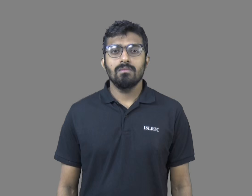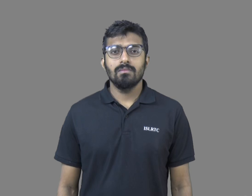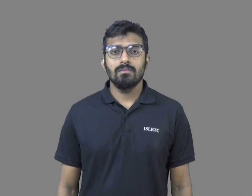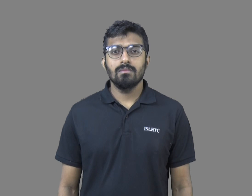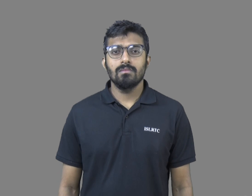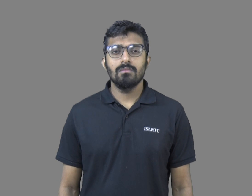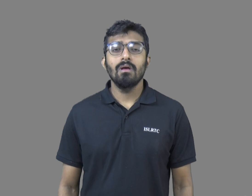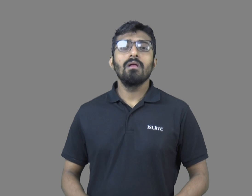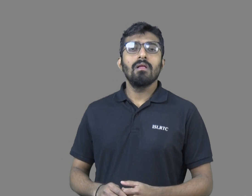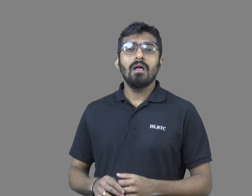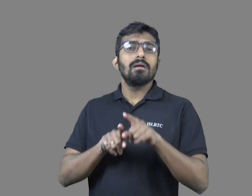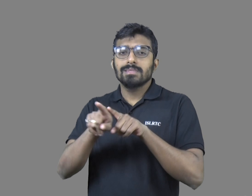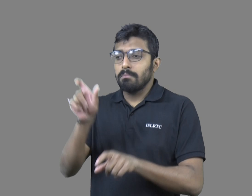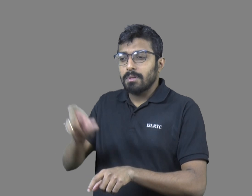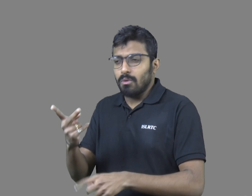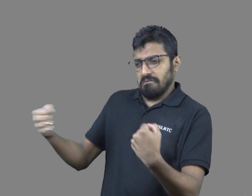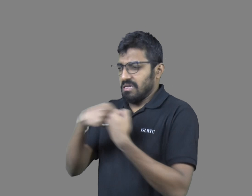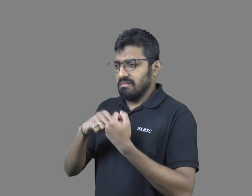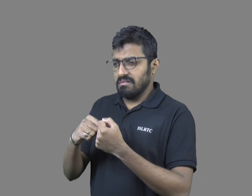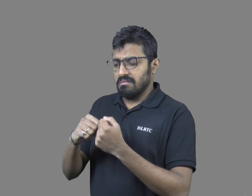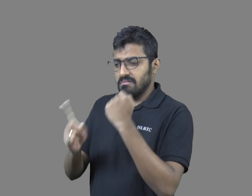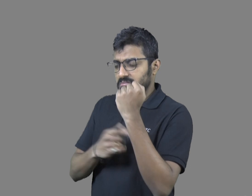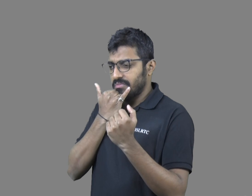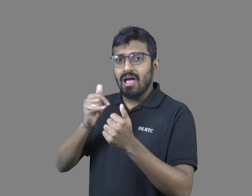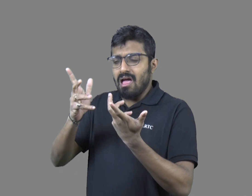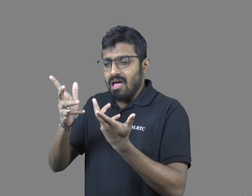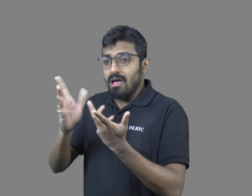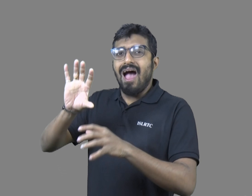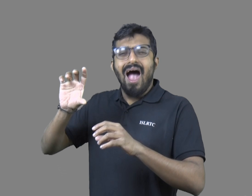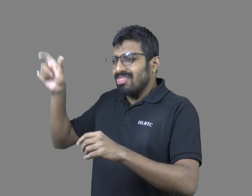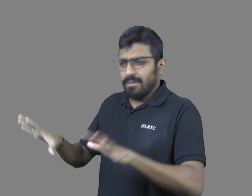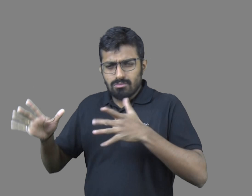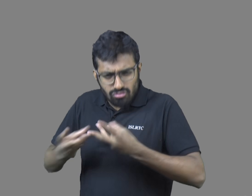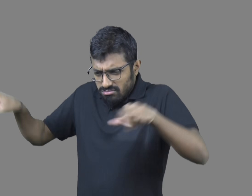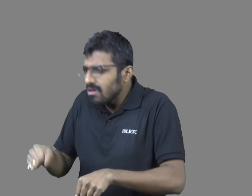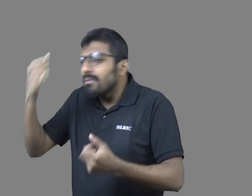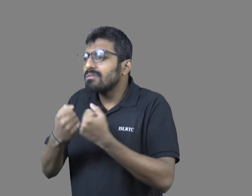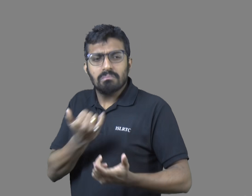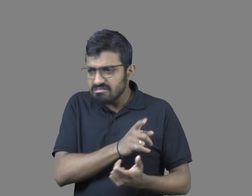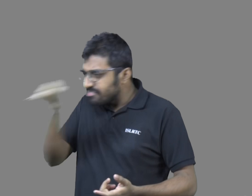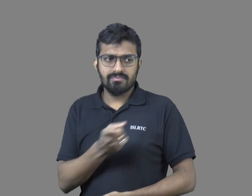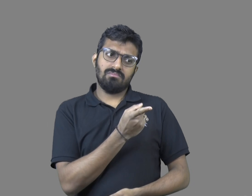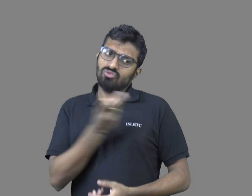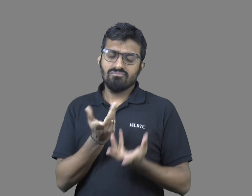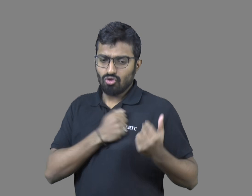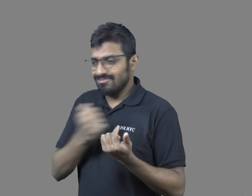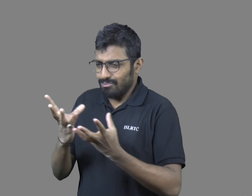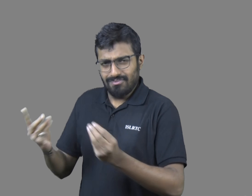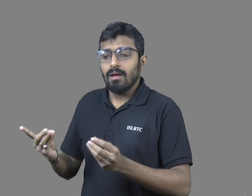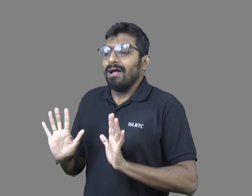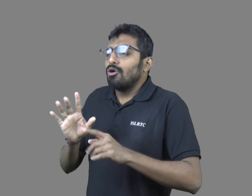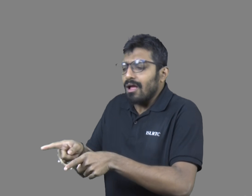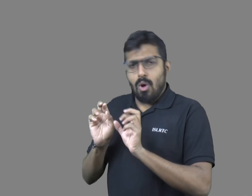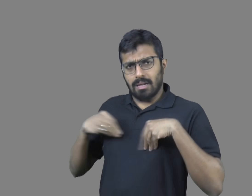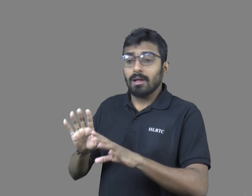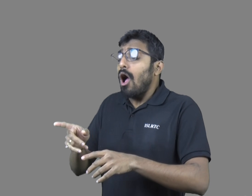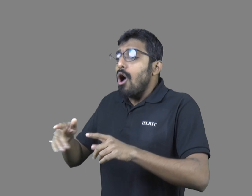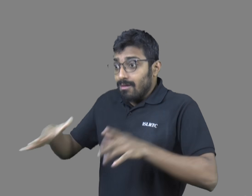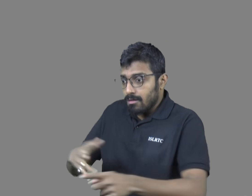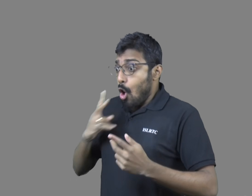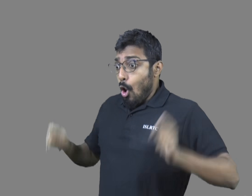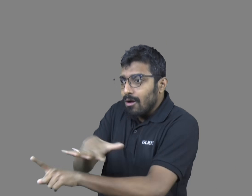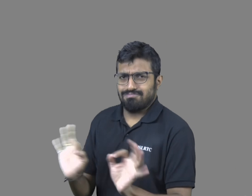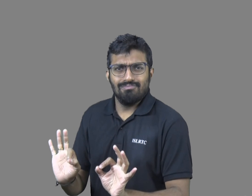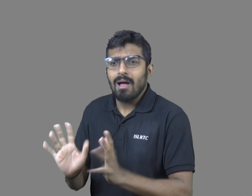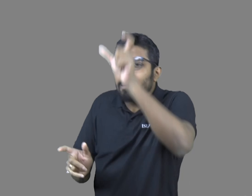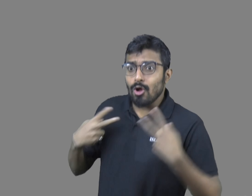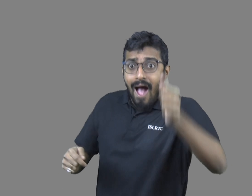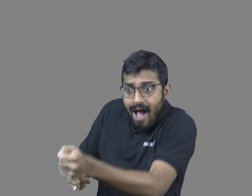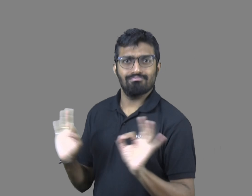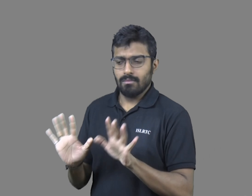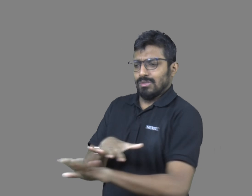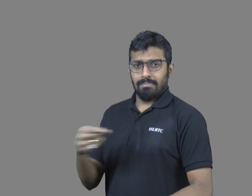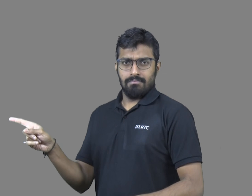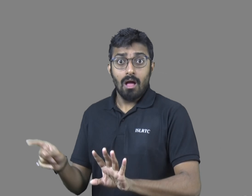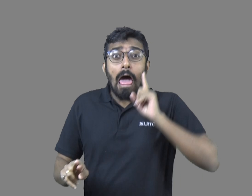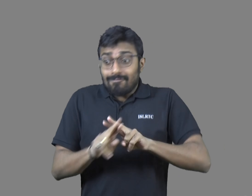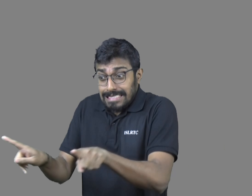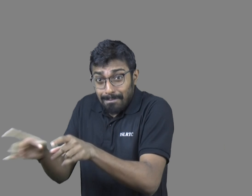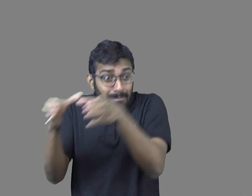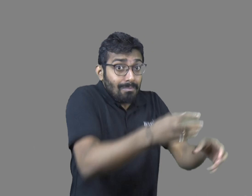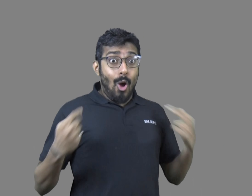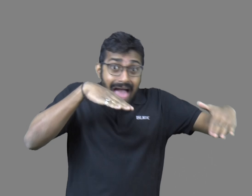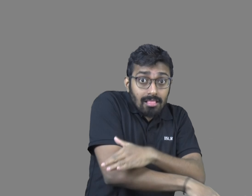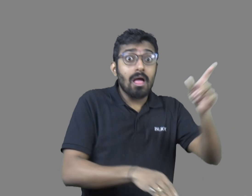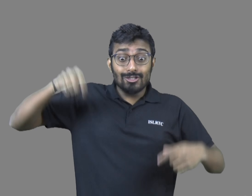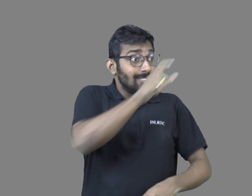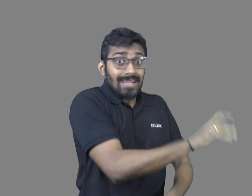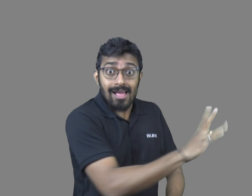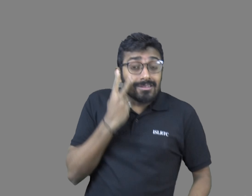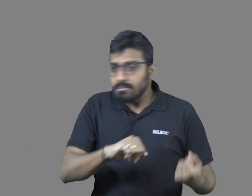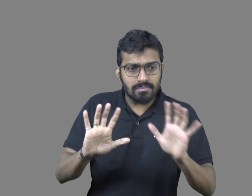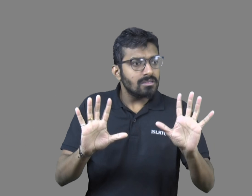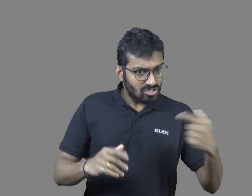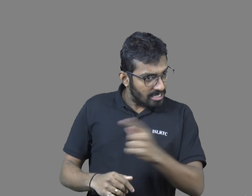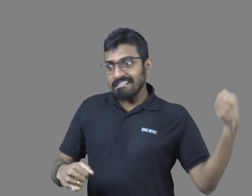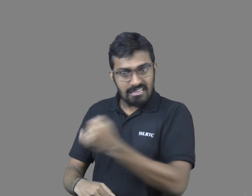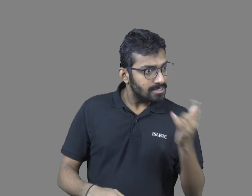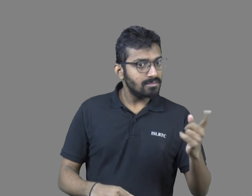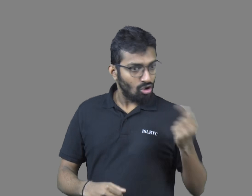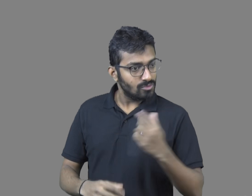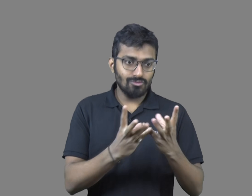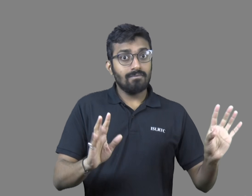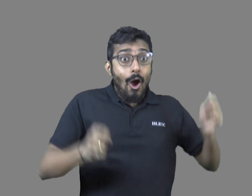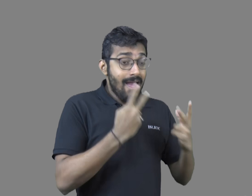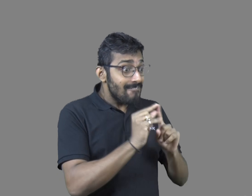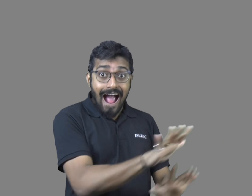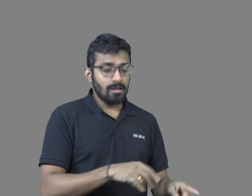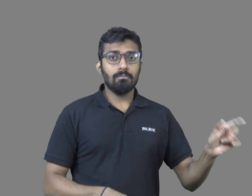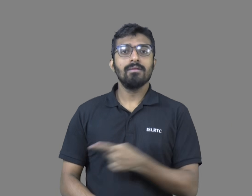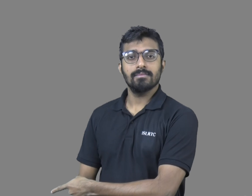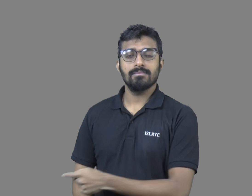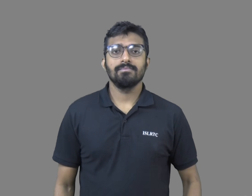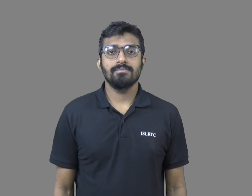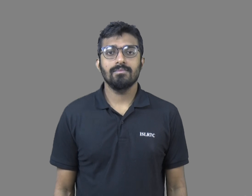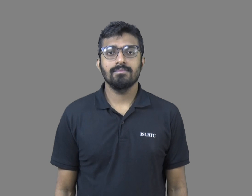Judicial Evidence Non-Judicial Evidence